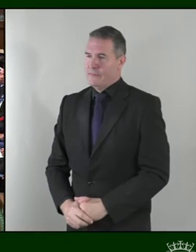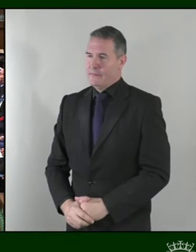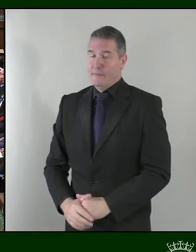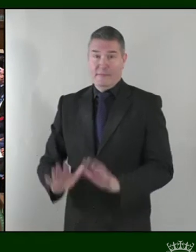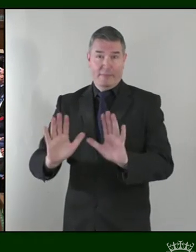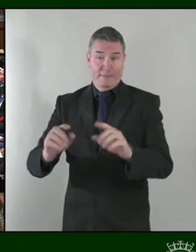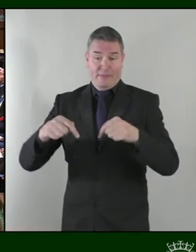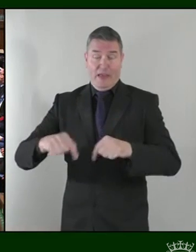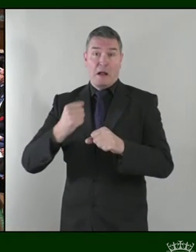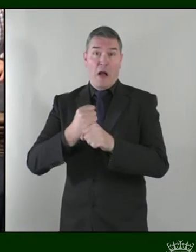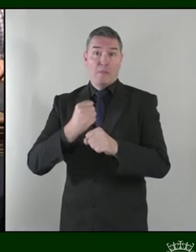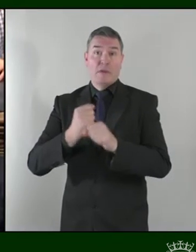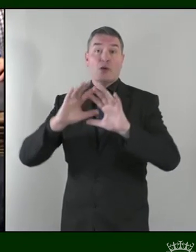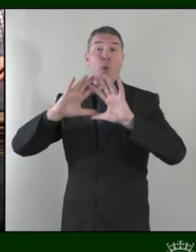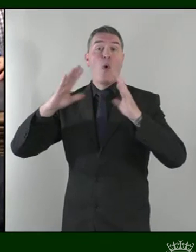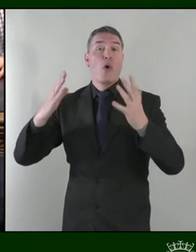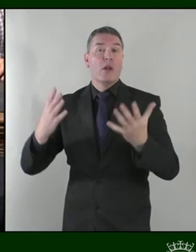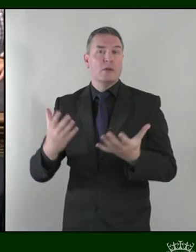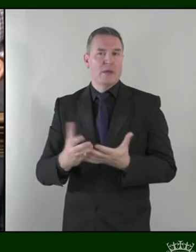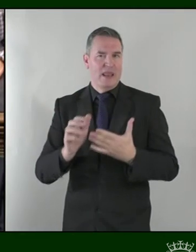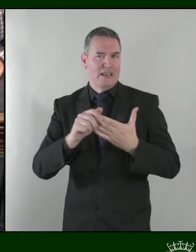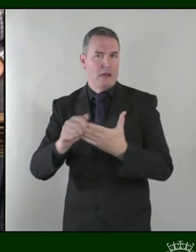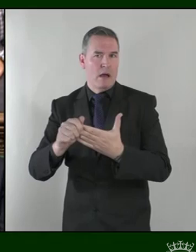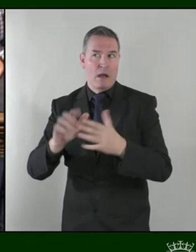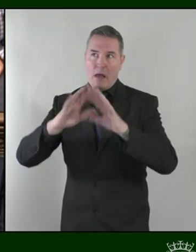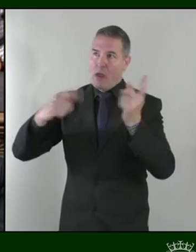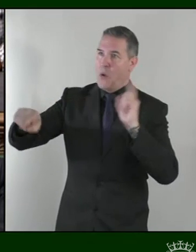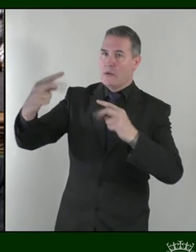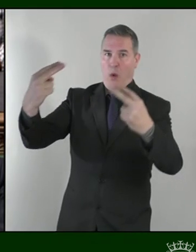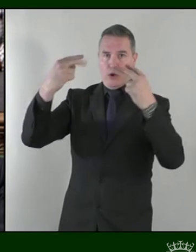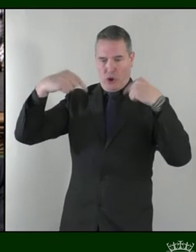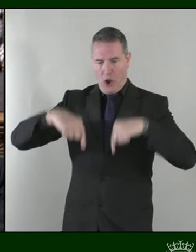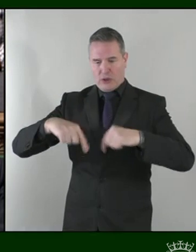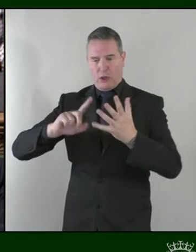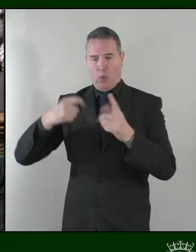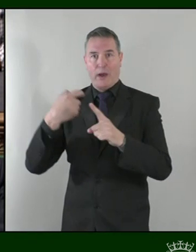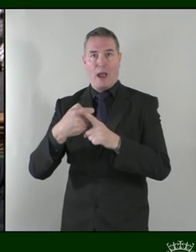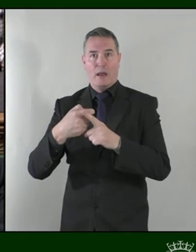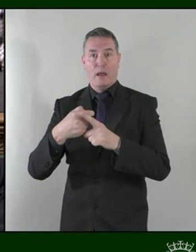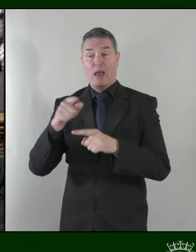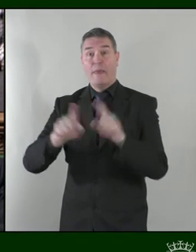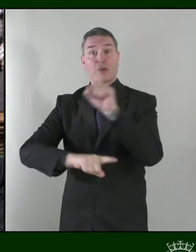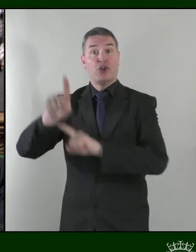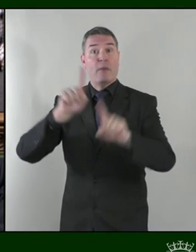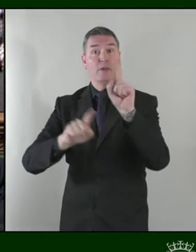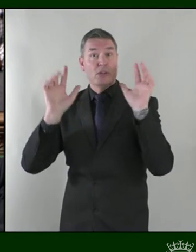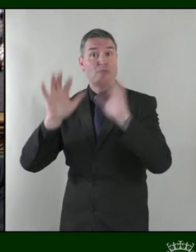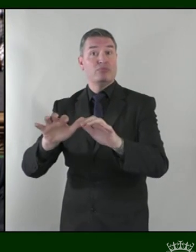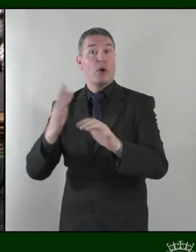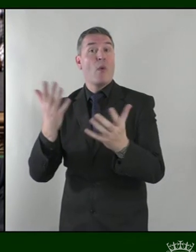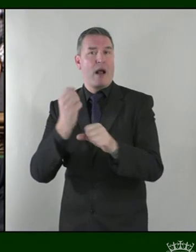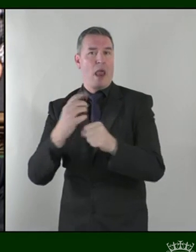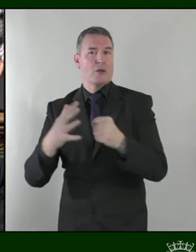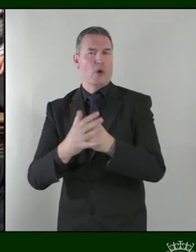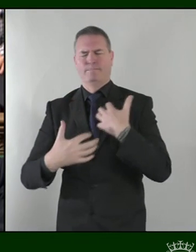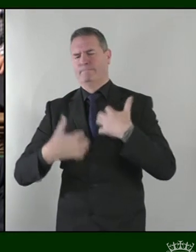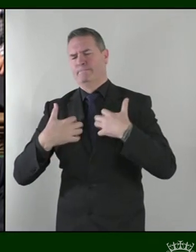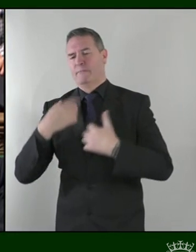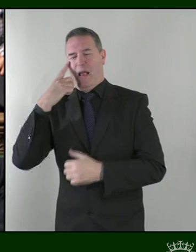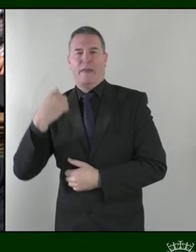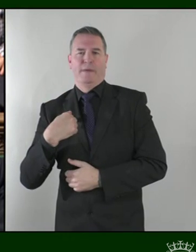This Government are showing world leadership in tackling climate change, and we are going to have a fantastic summit at Glasgow and I look forward to it very much.